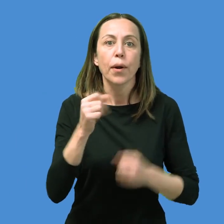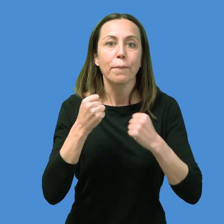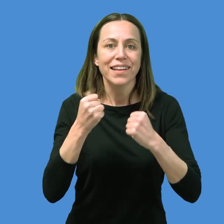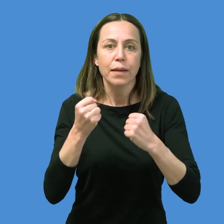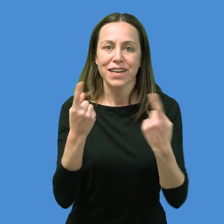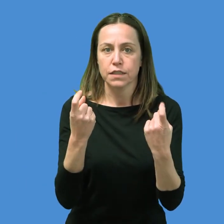fuerte